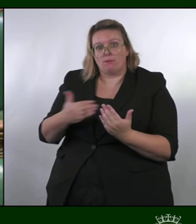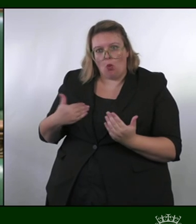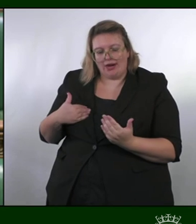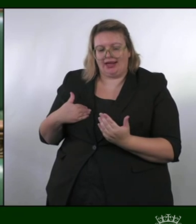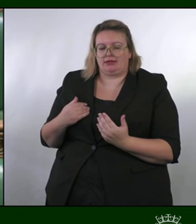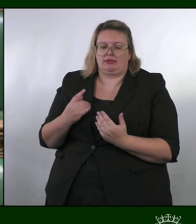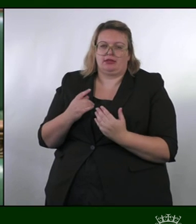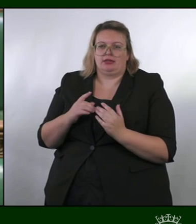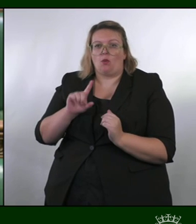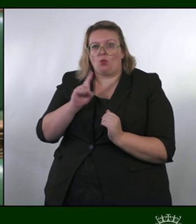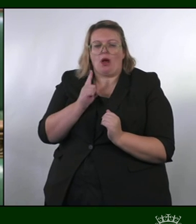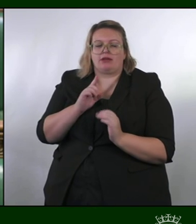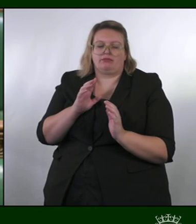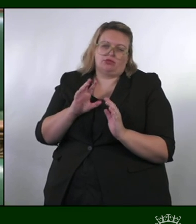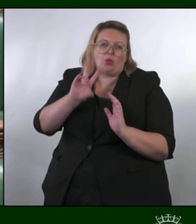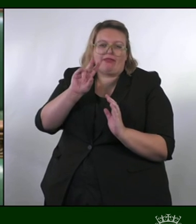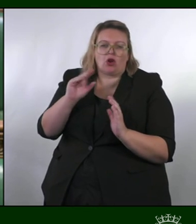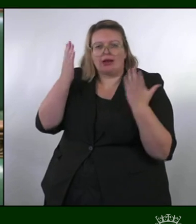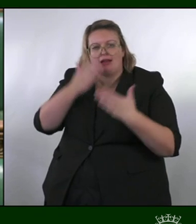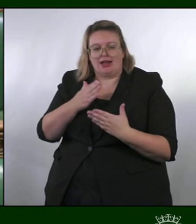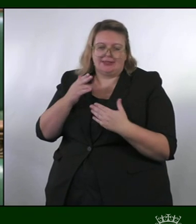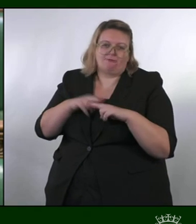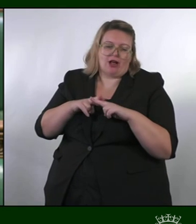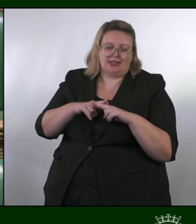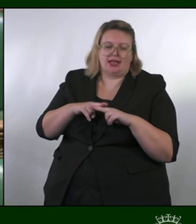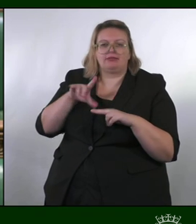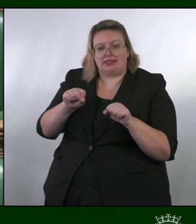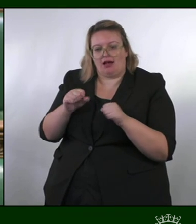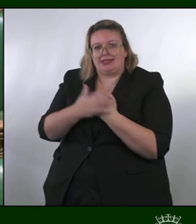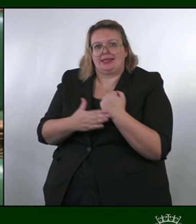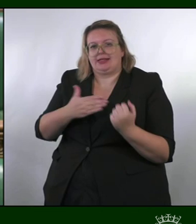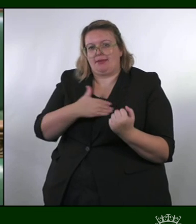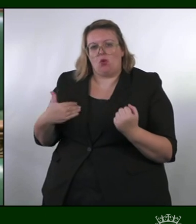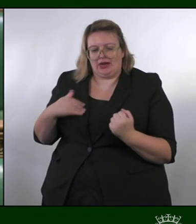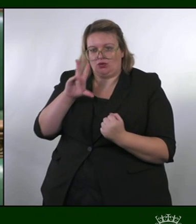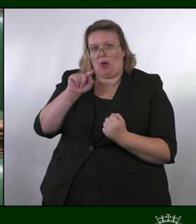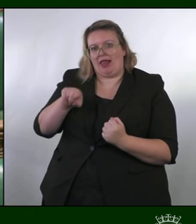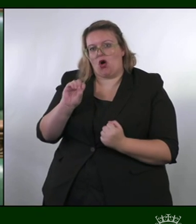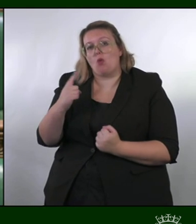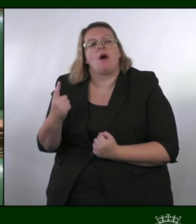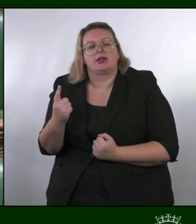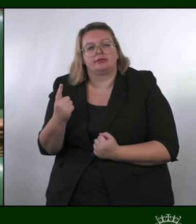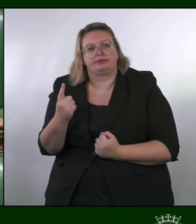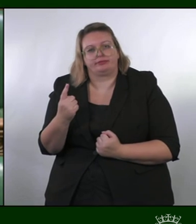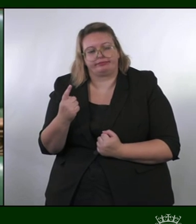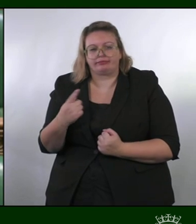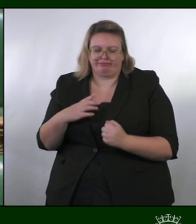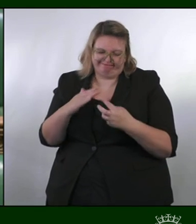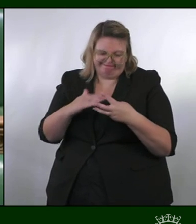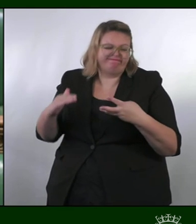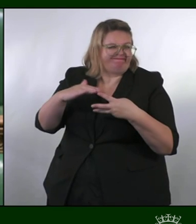Yet when an area such as Greater Manchester, which has had restrictions since July, says, “Our circumstances are different,” the Prime Minister says, “Tough.